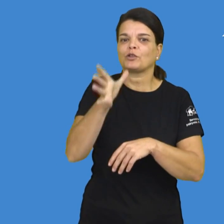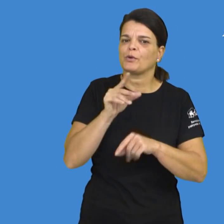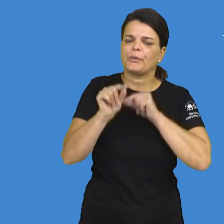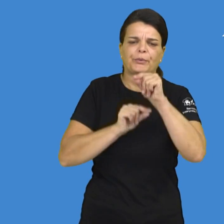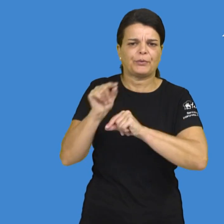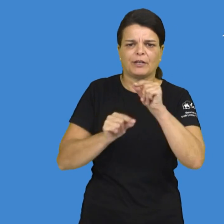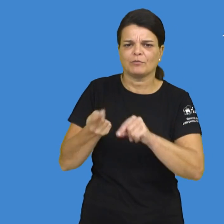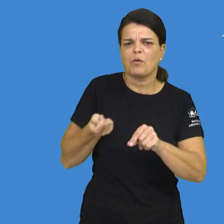virus